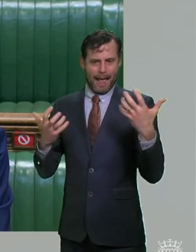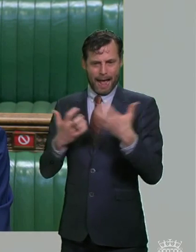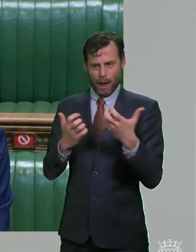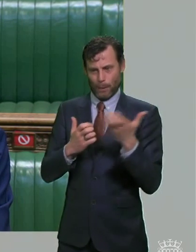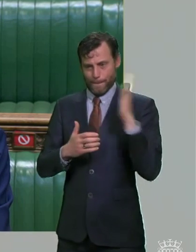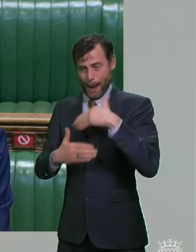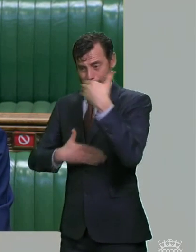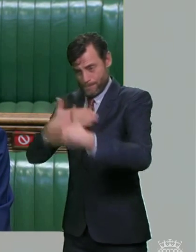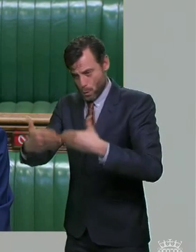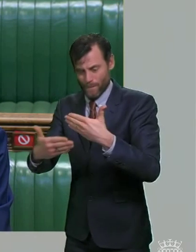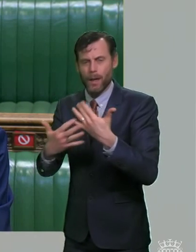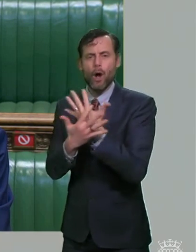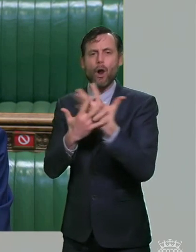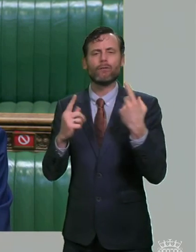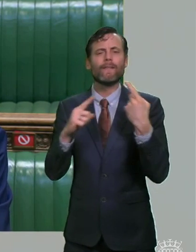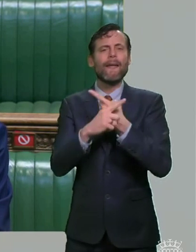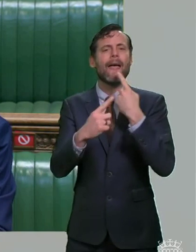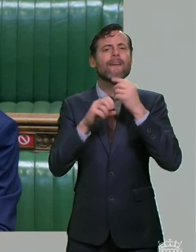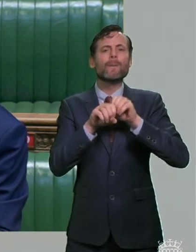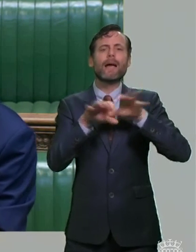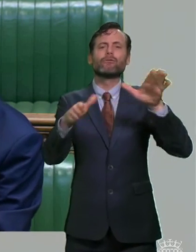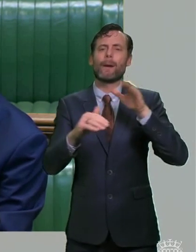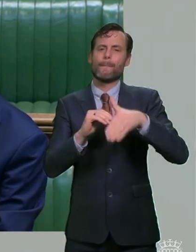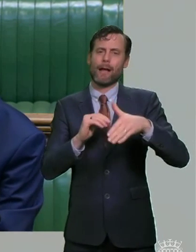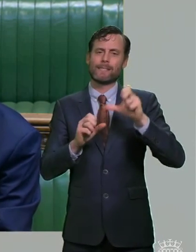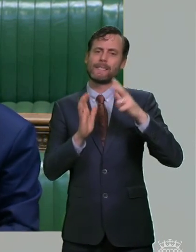For example, there have been people saying that covid statistics